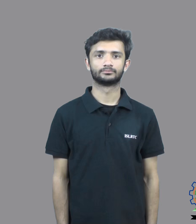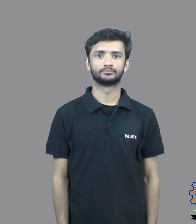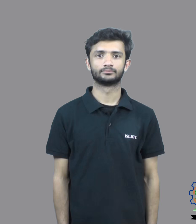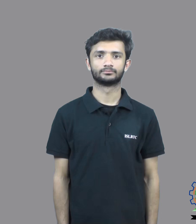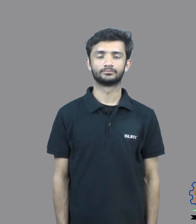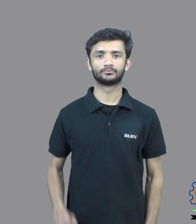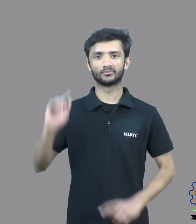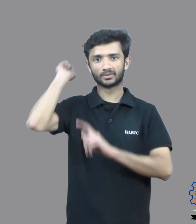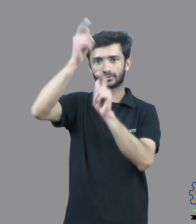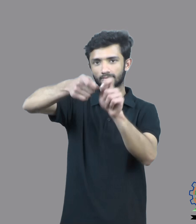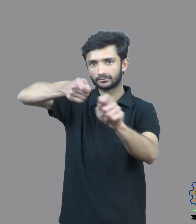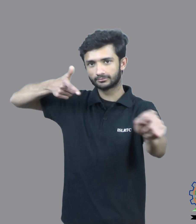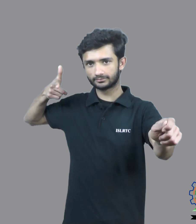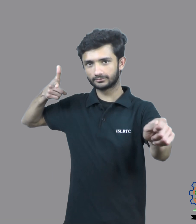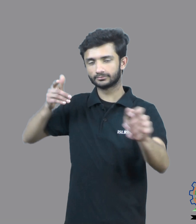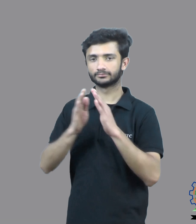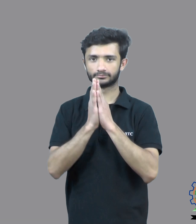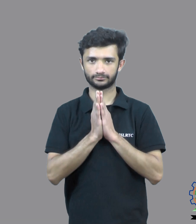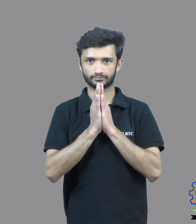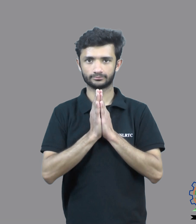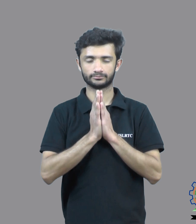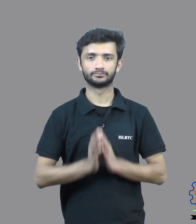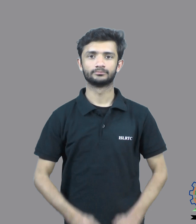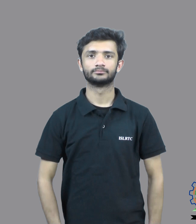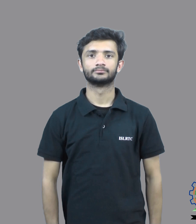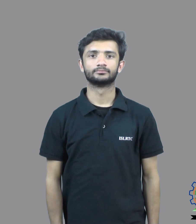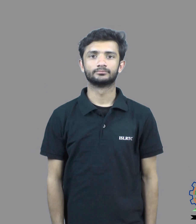Rama